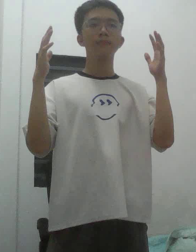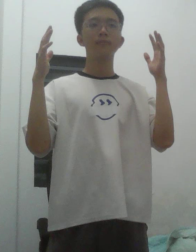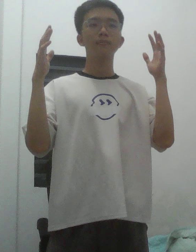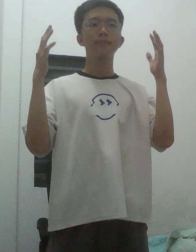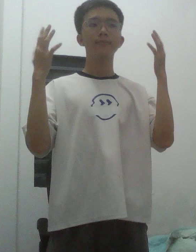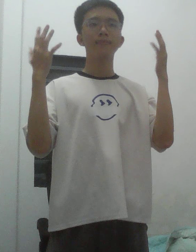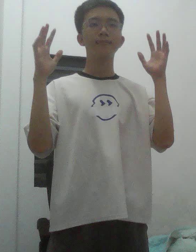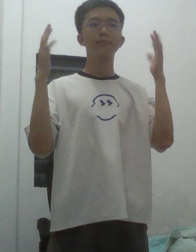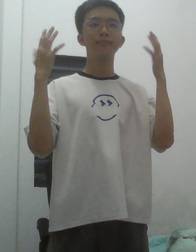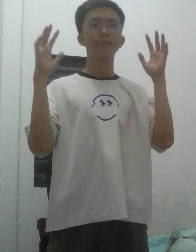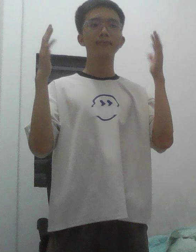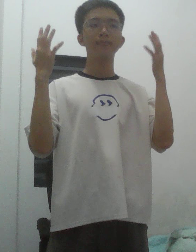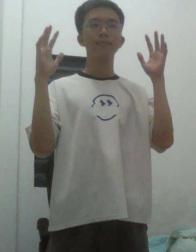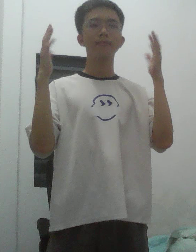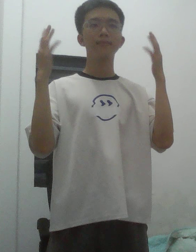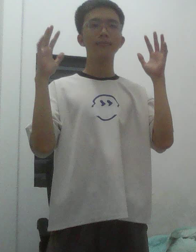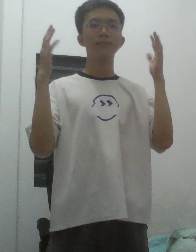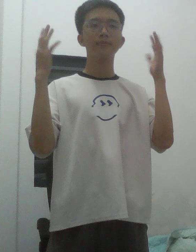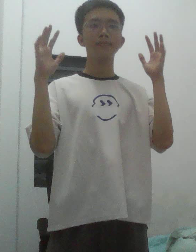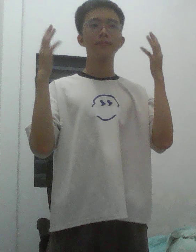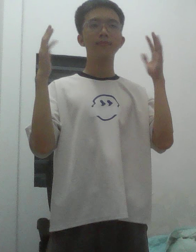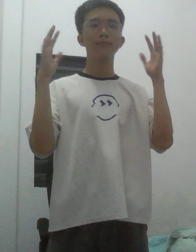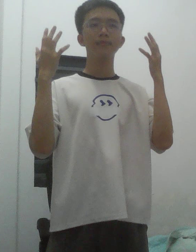vo tay